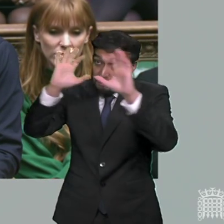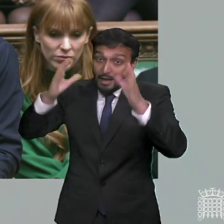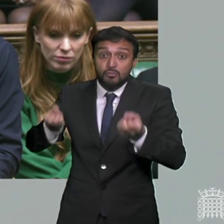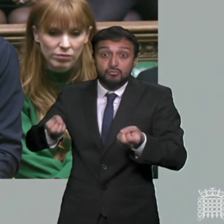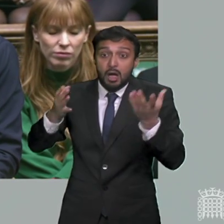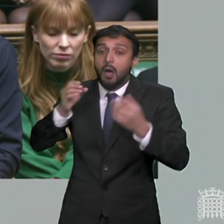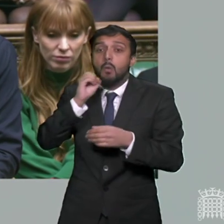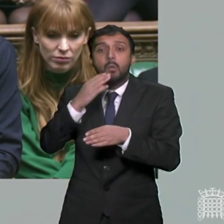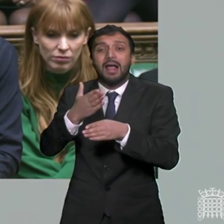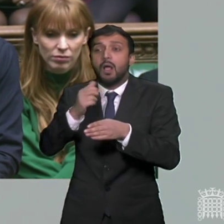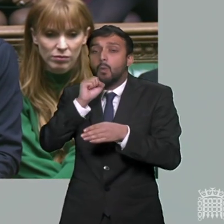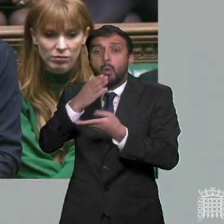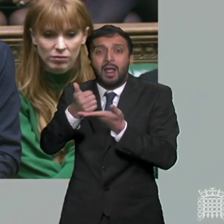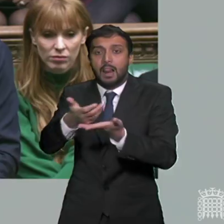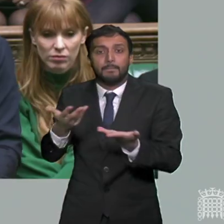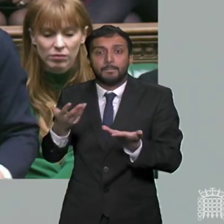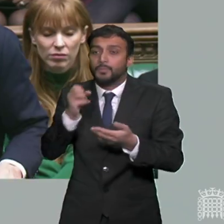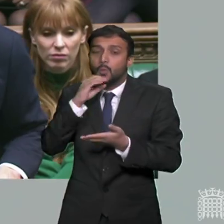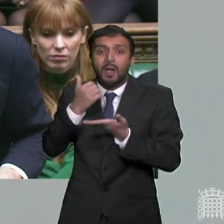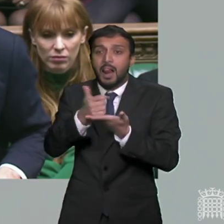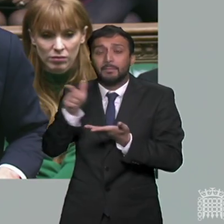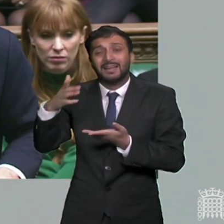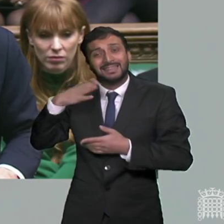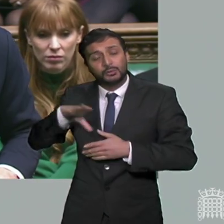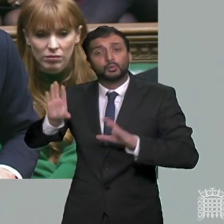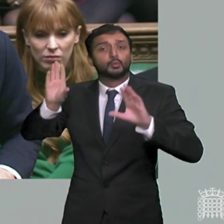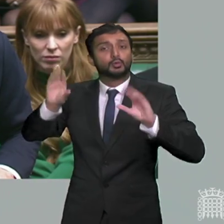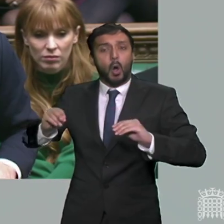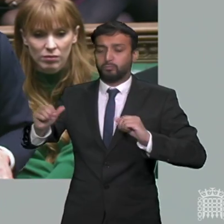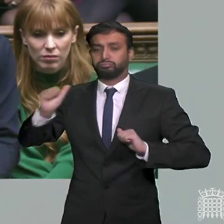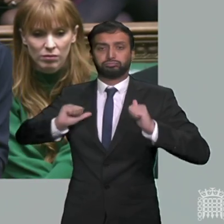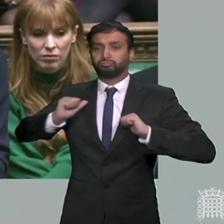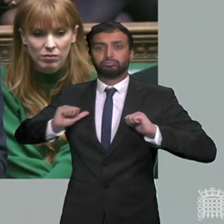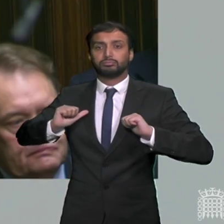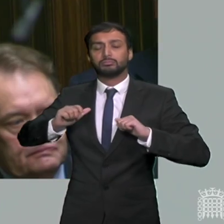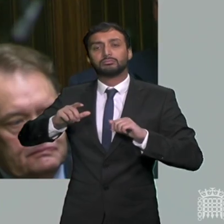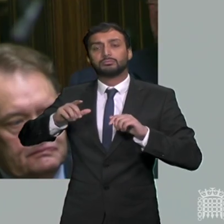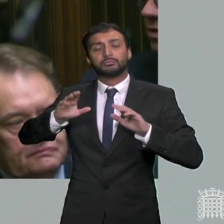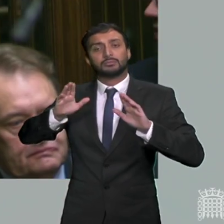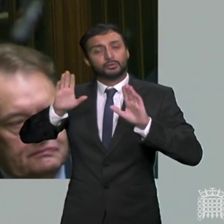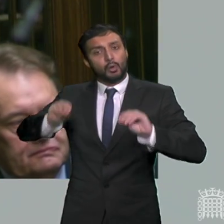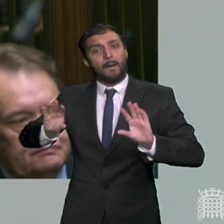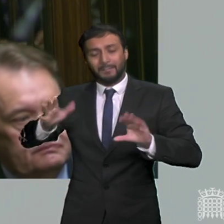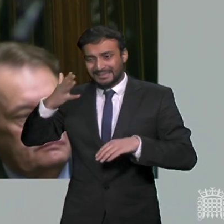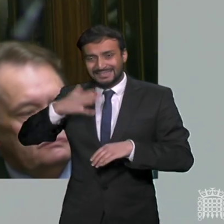we are facing. He should stop grandstanding, stop sitting on his hands, get round the table and resolve these issues.